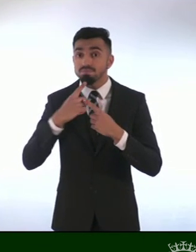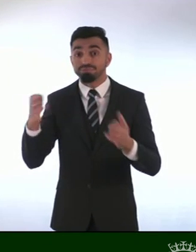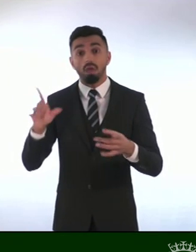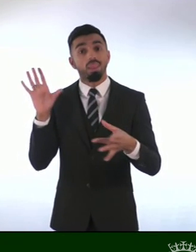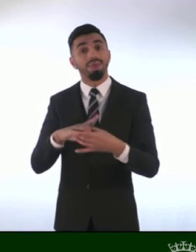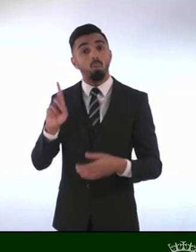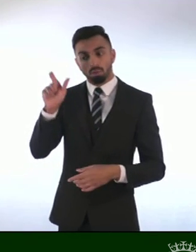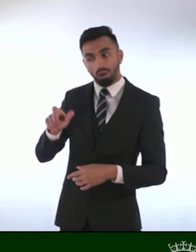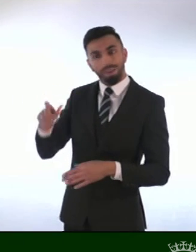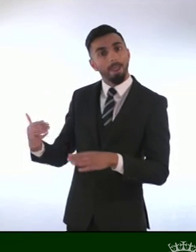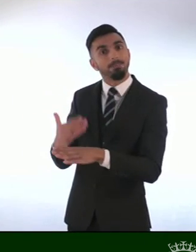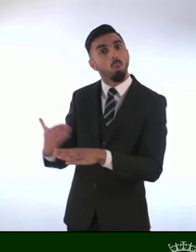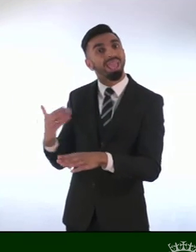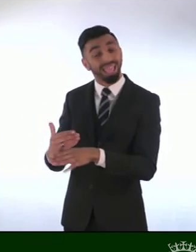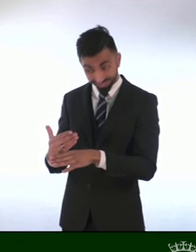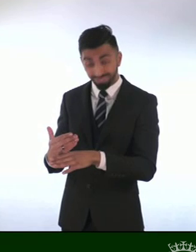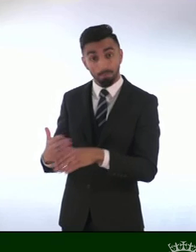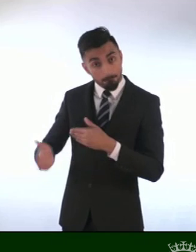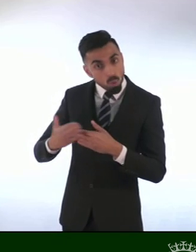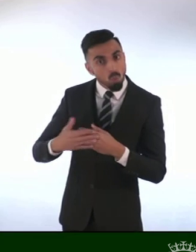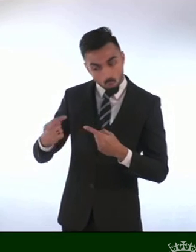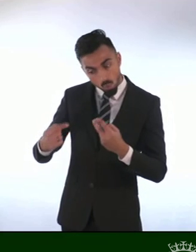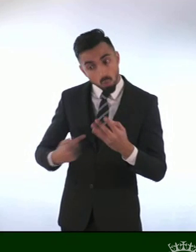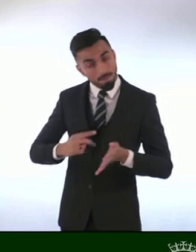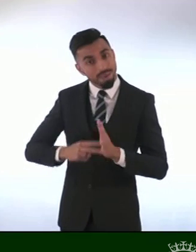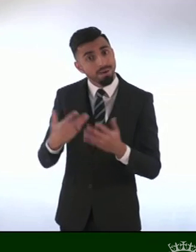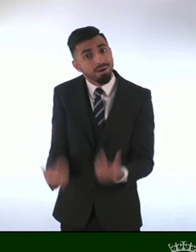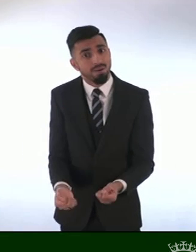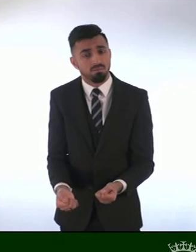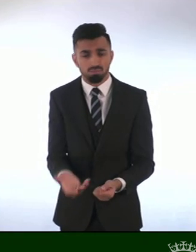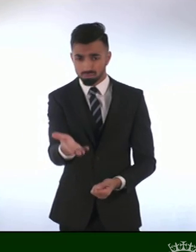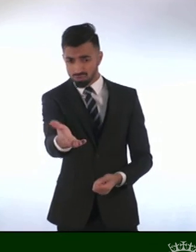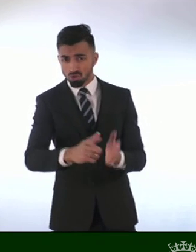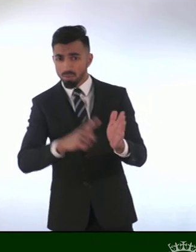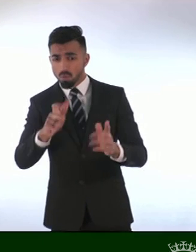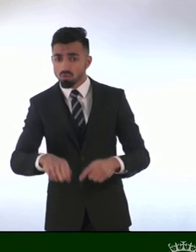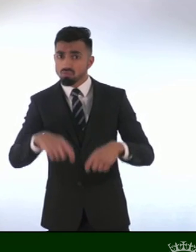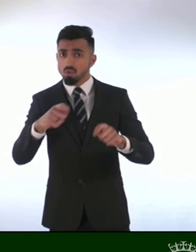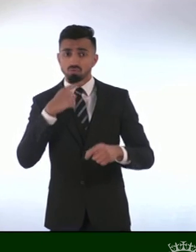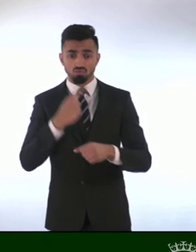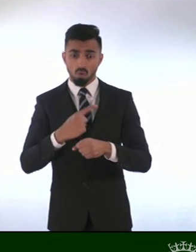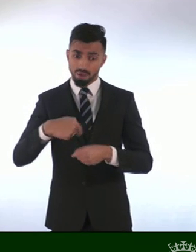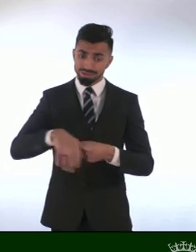Be in no doubt: the right honourable Gentleman is right to draw attention to the unprecedented nature of this crisis.